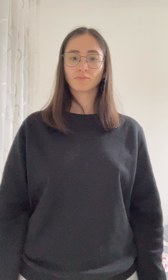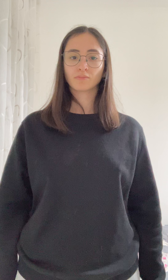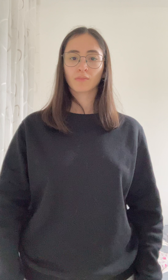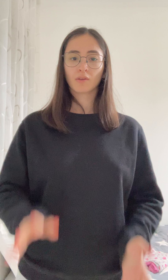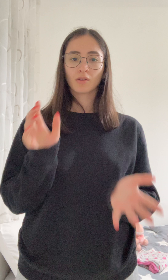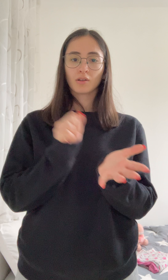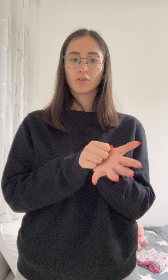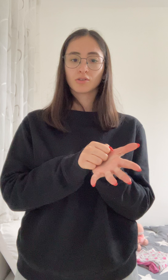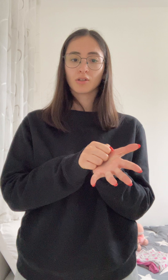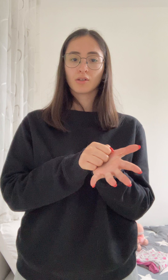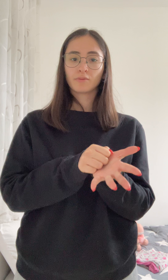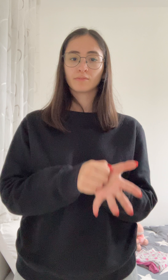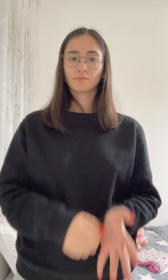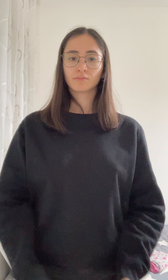לשלם